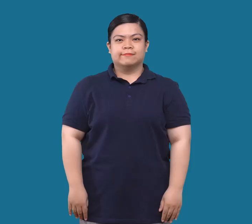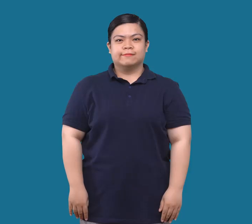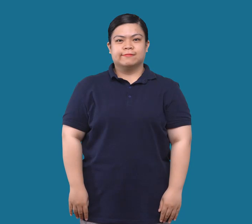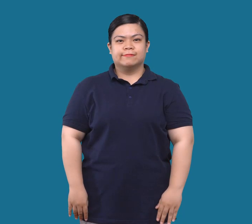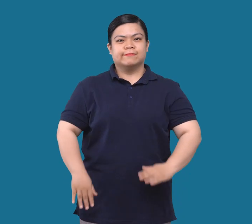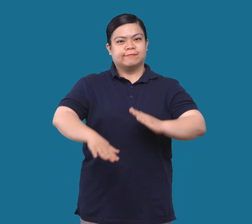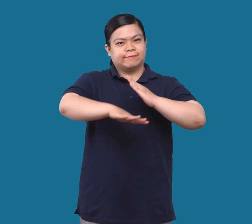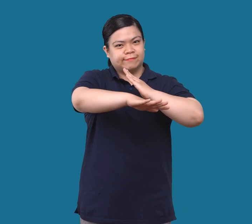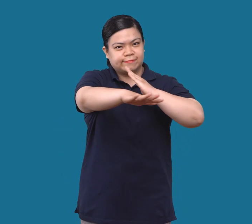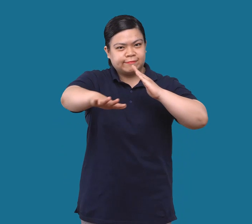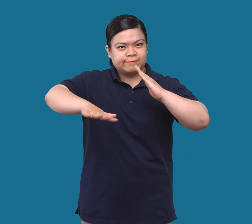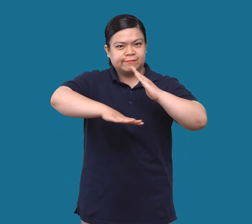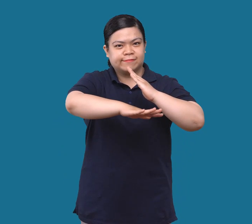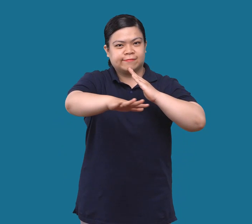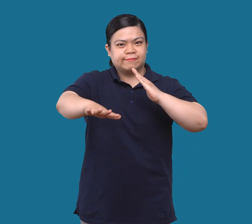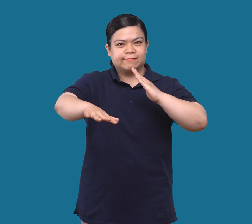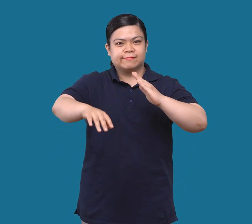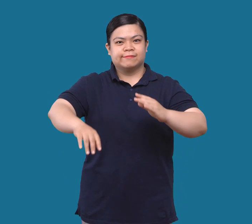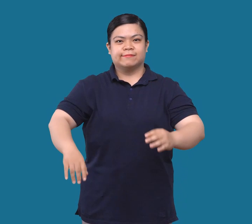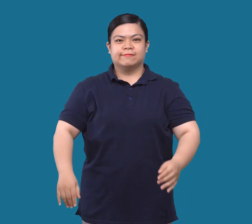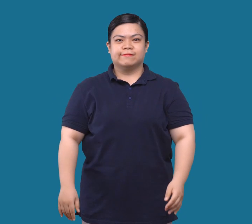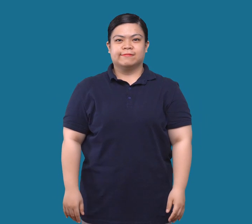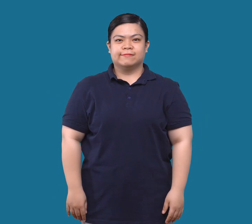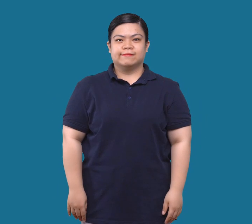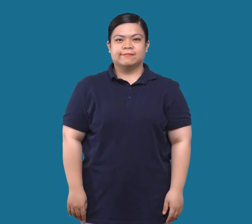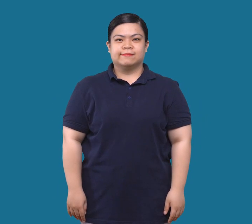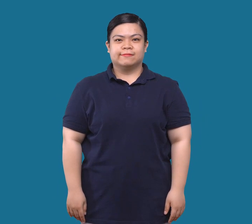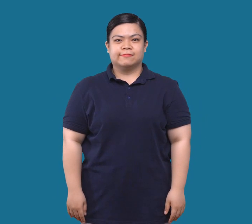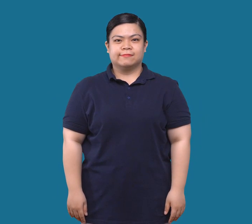sân nhà